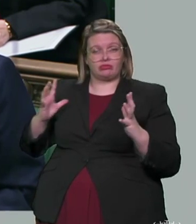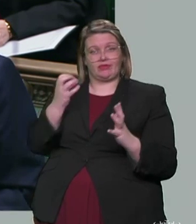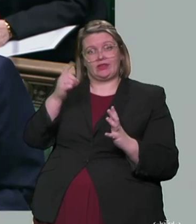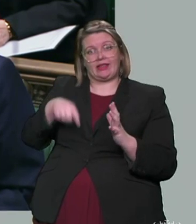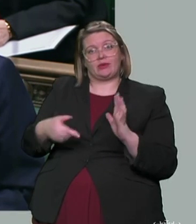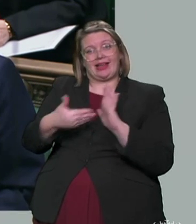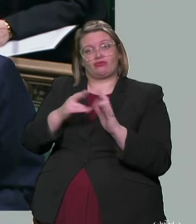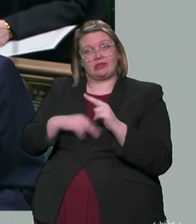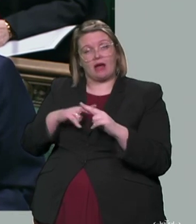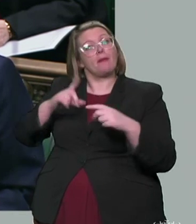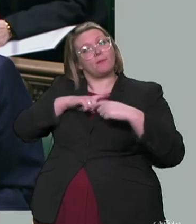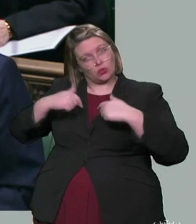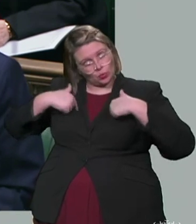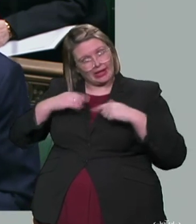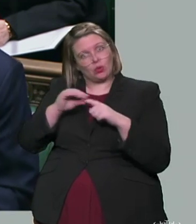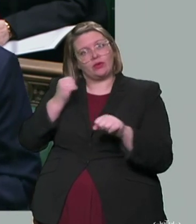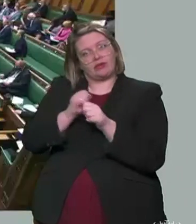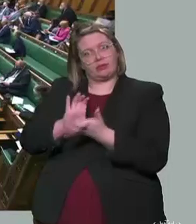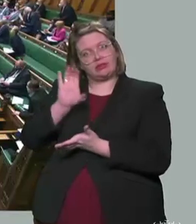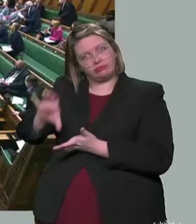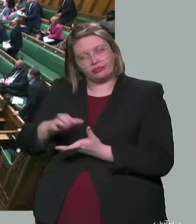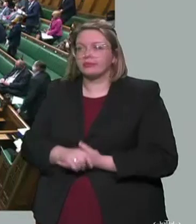That is a result of the investments we are making.